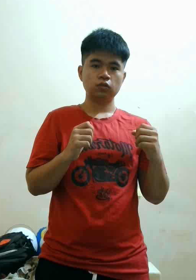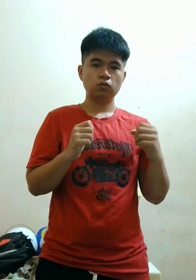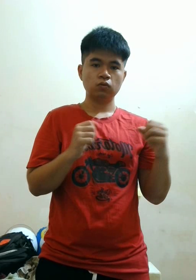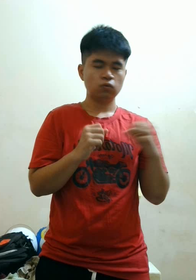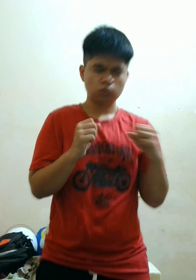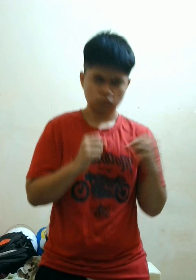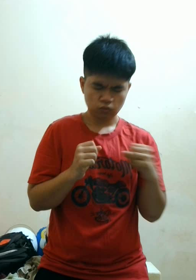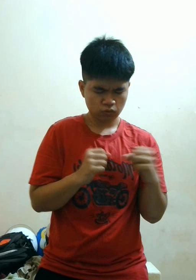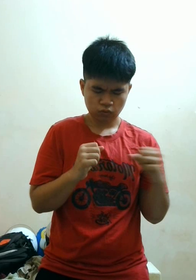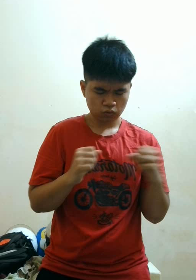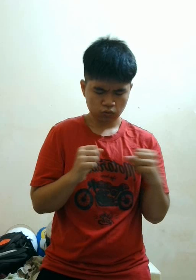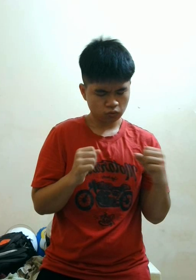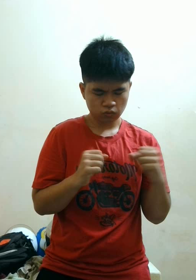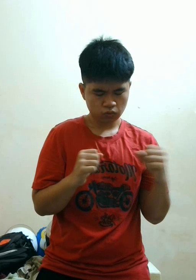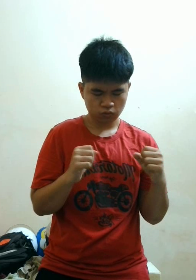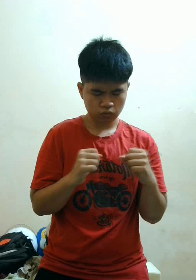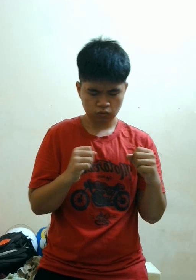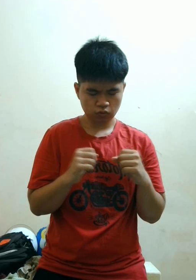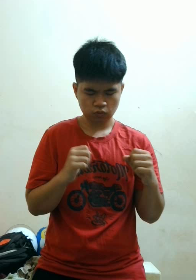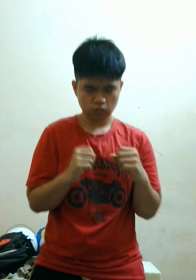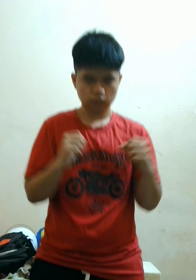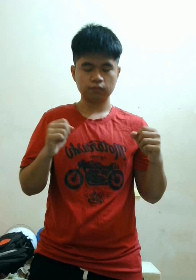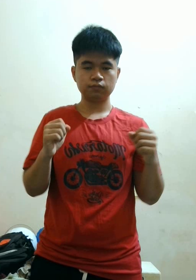lanh